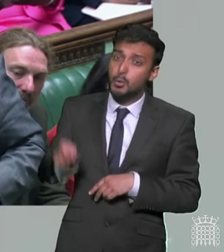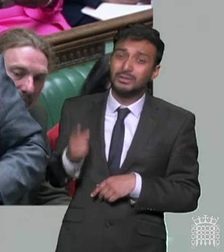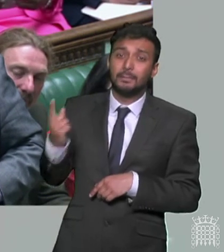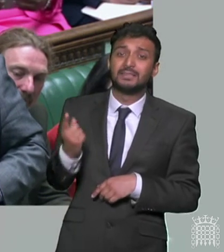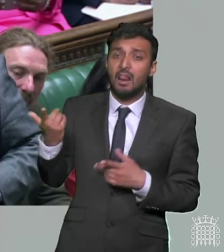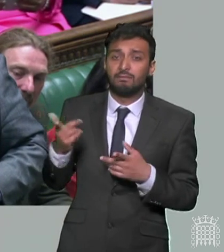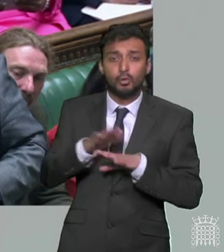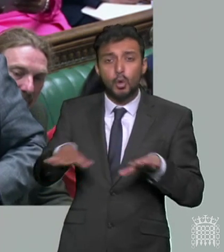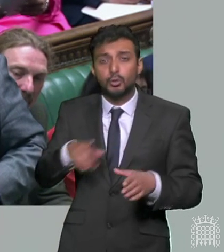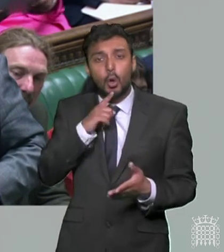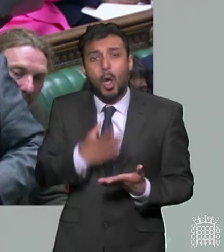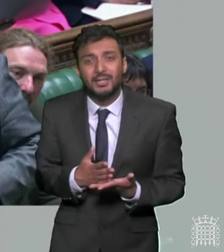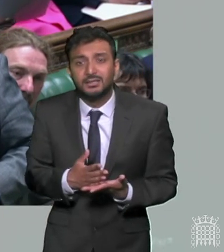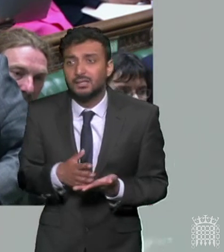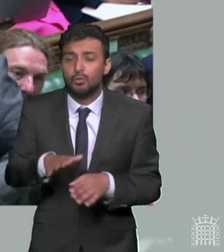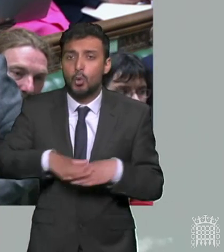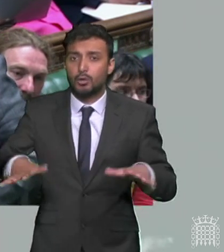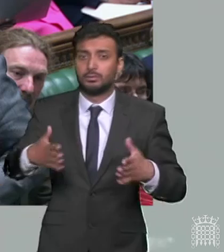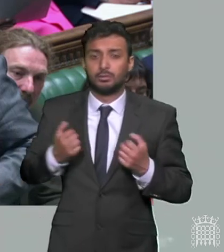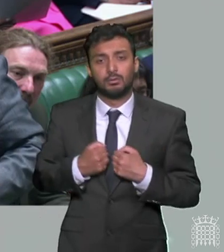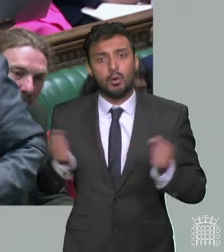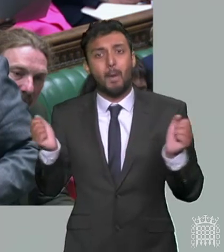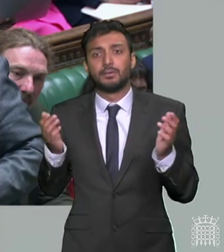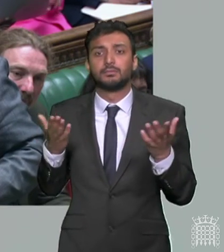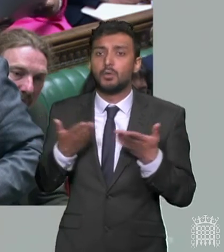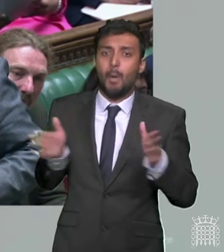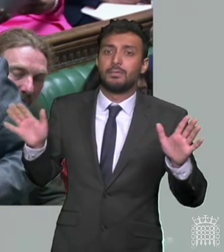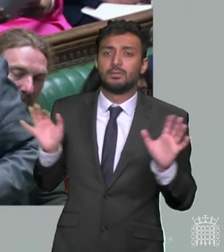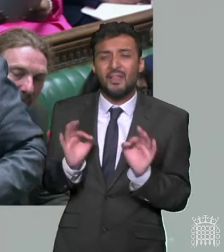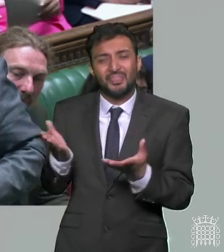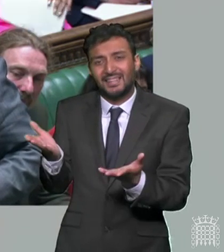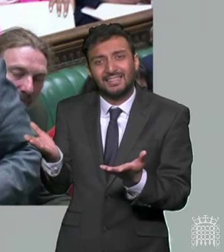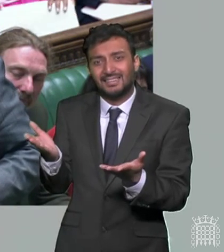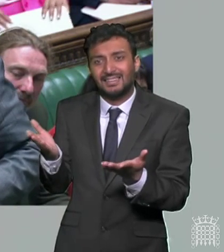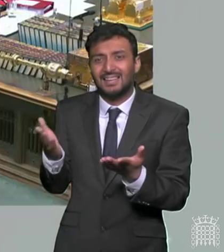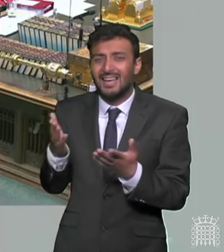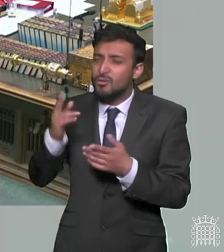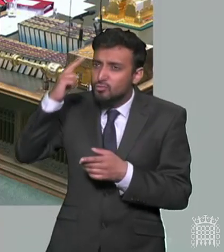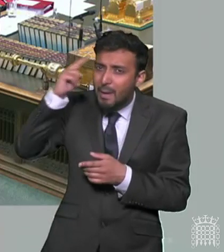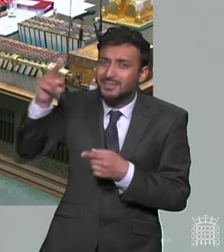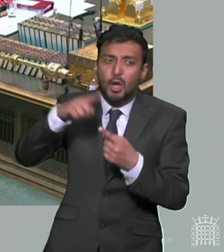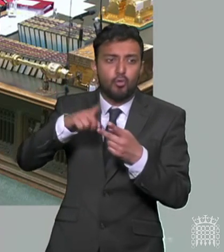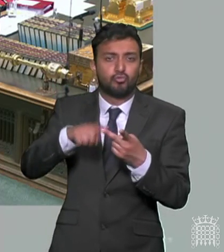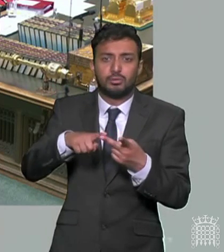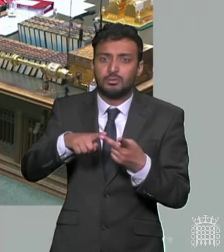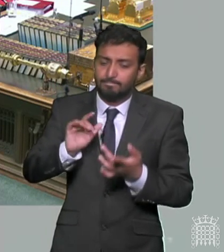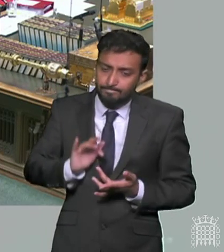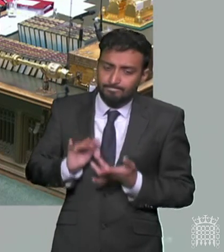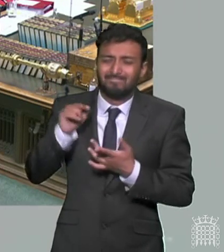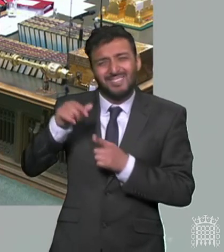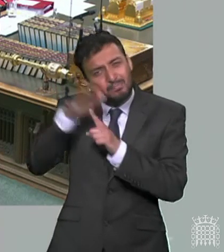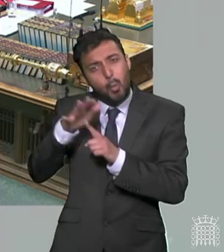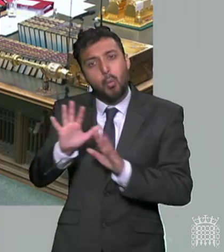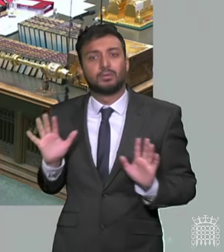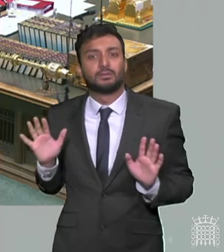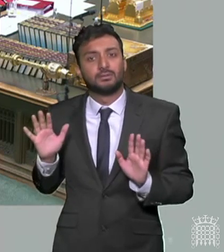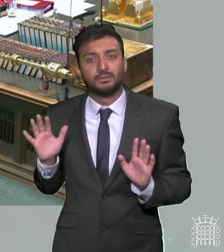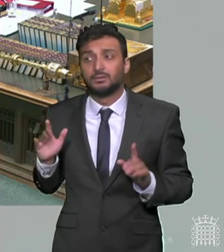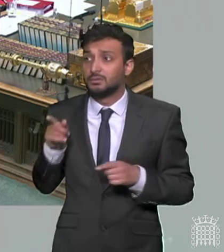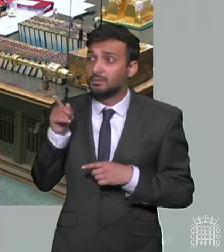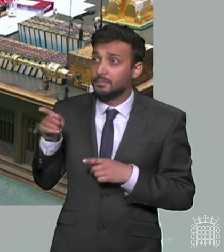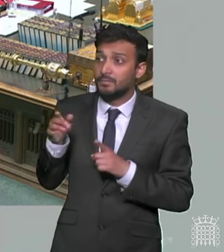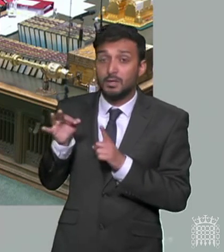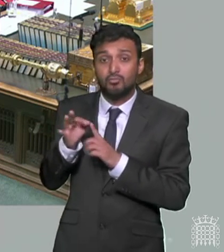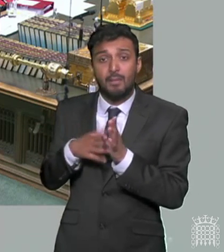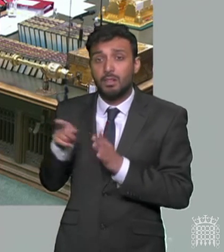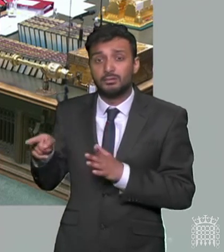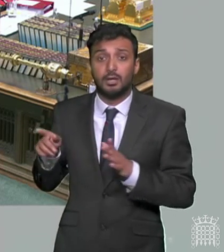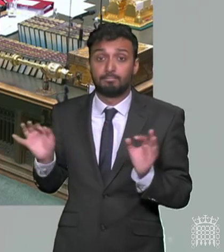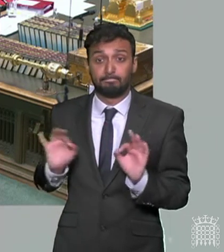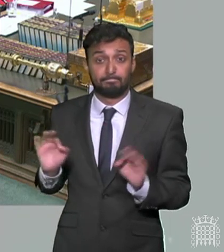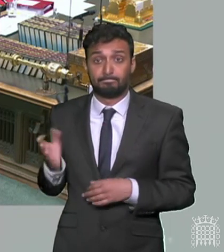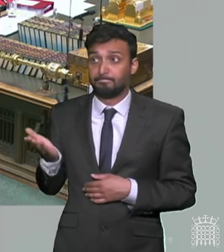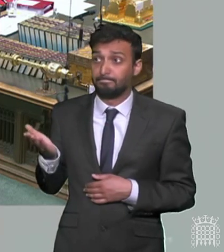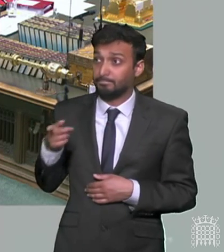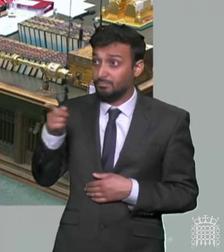Credibility, truth and morality all matter, and the Prime Minister has been found lacking, time and again.